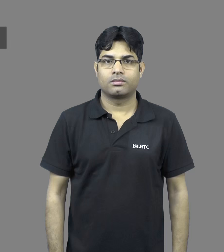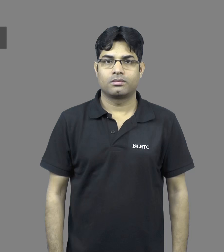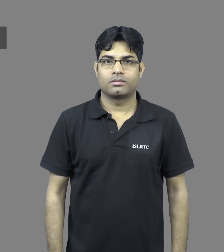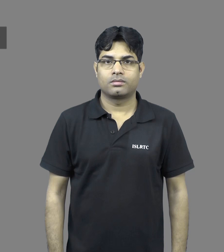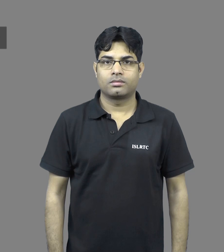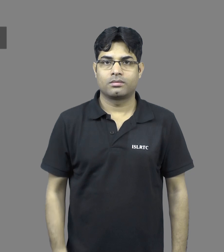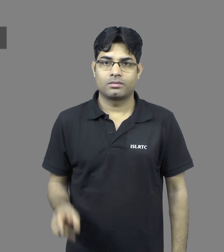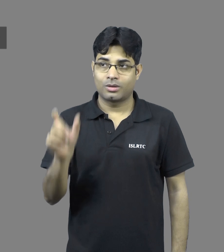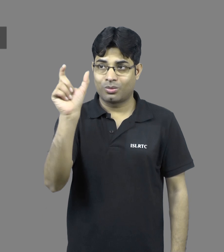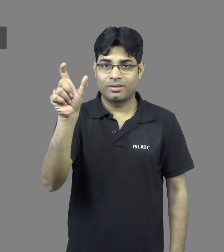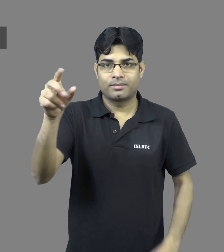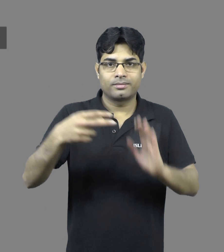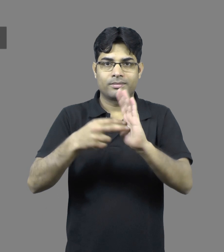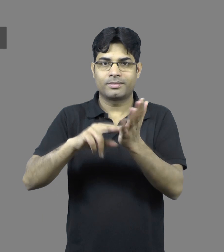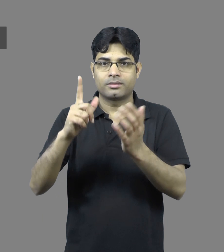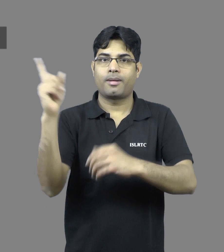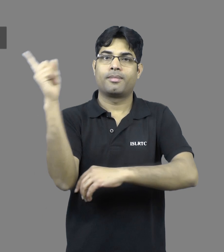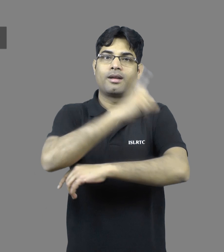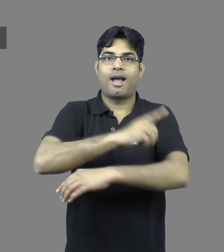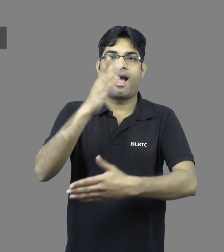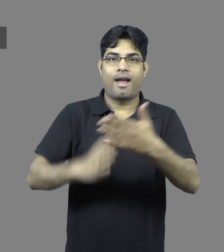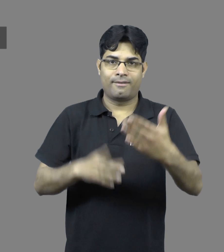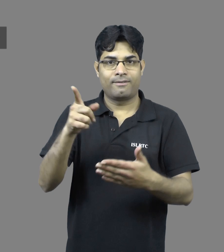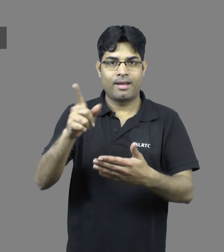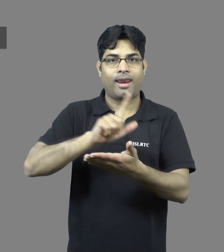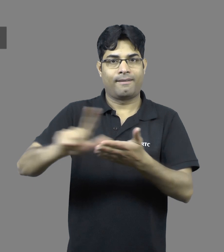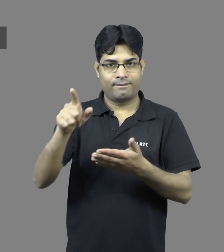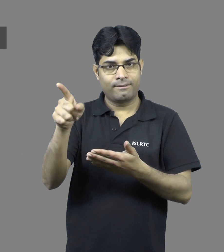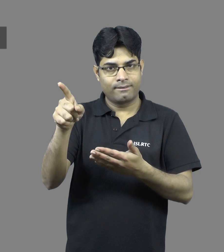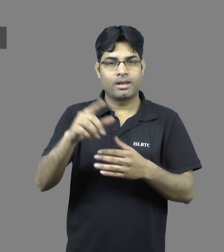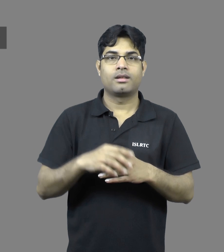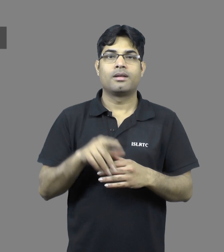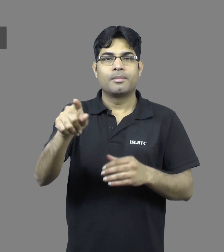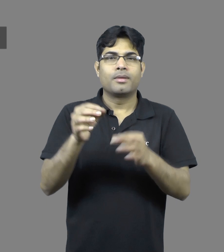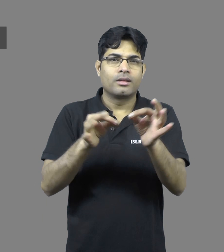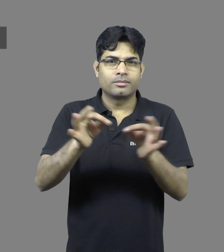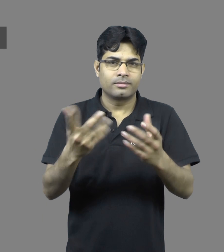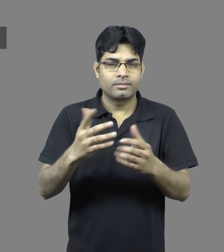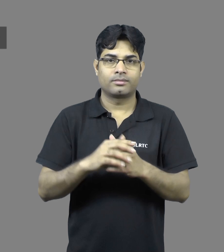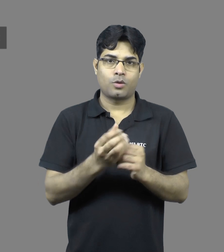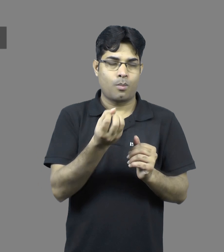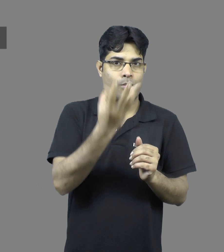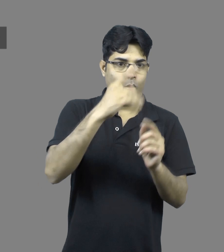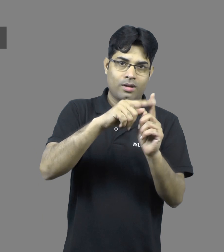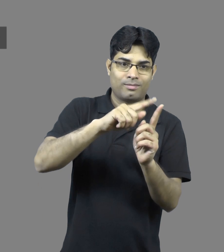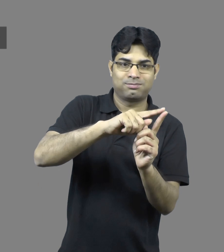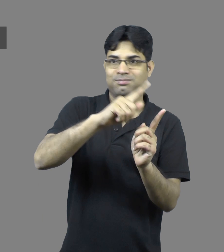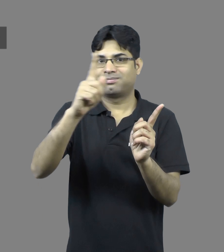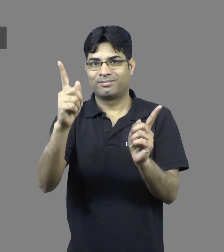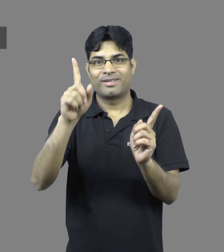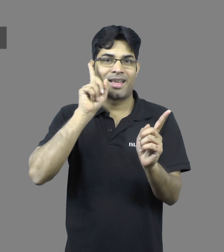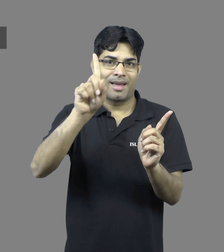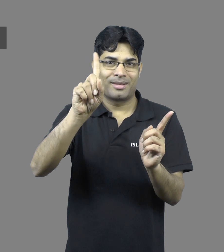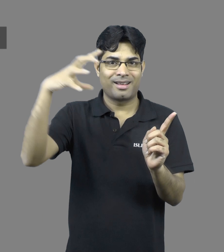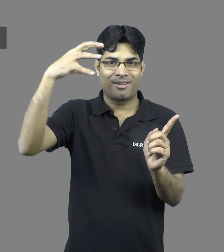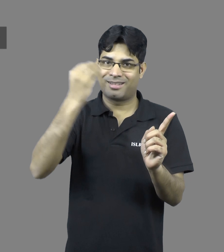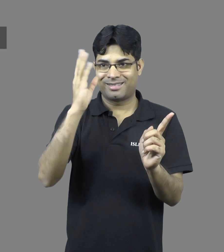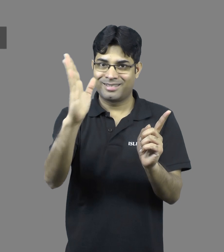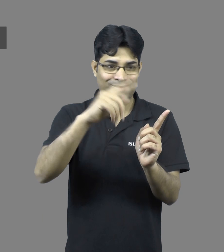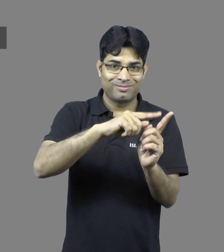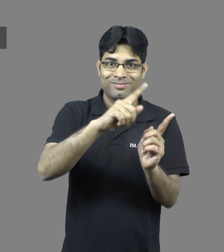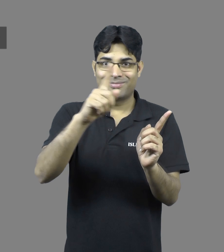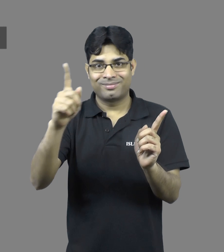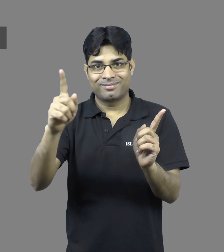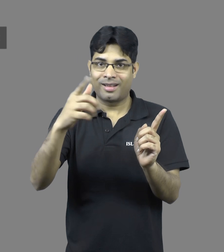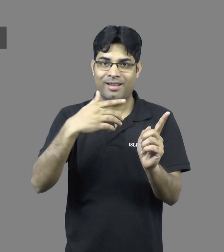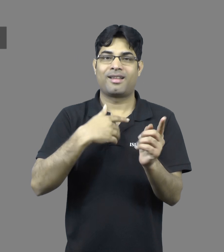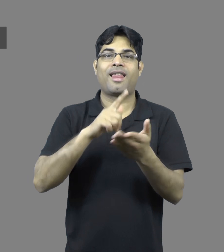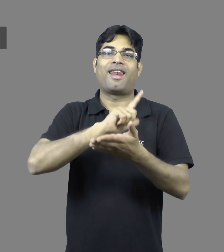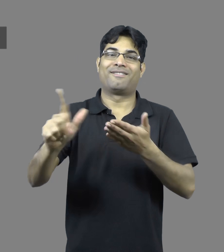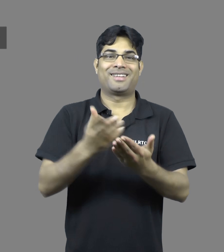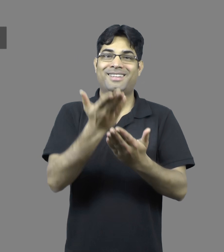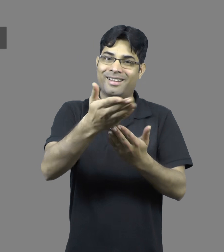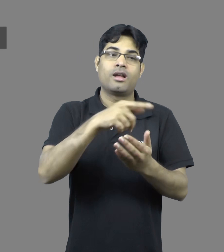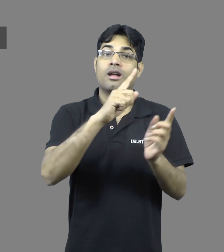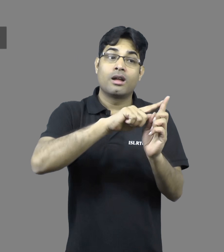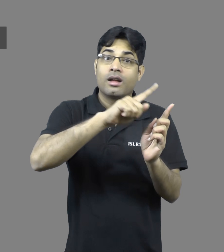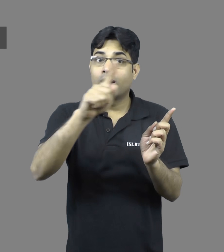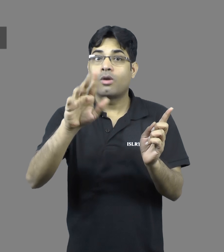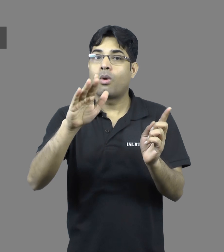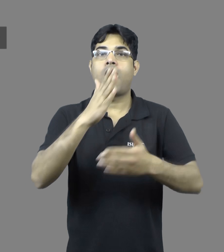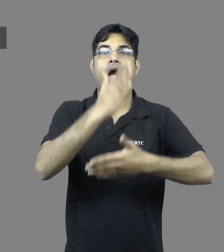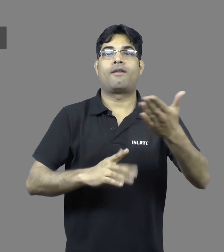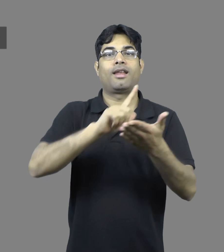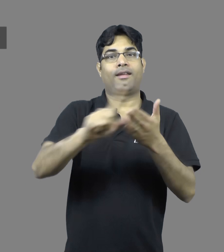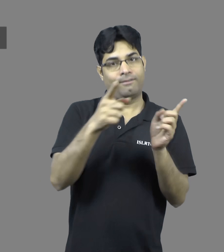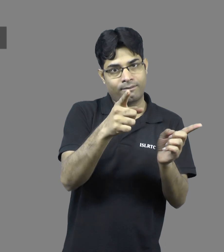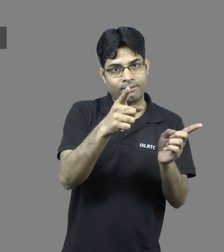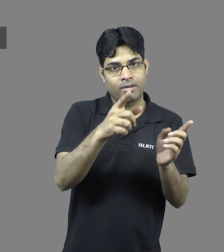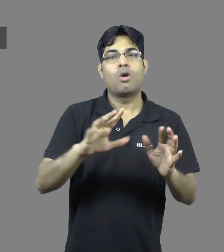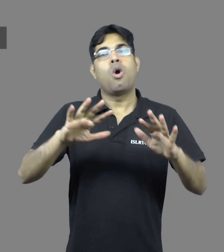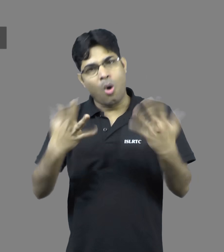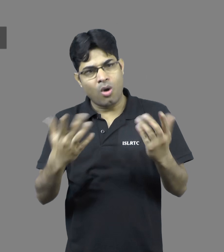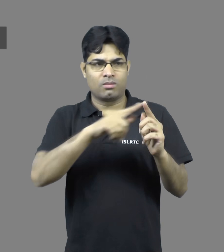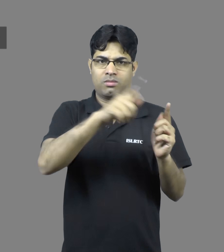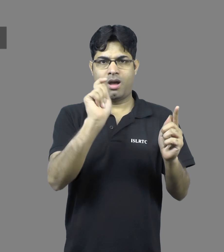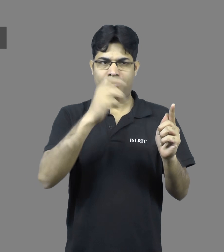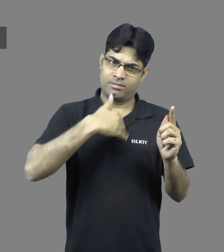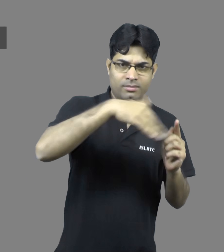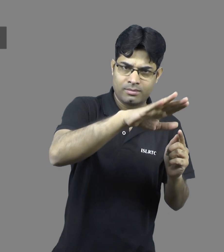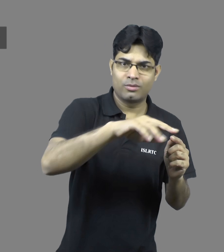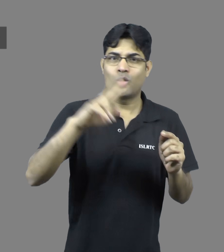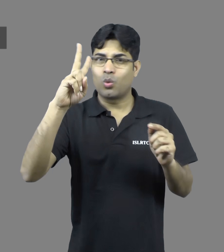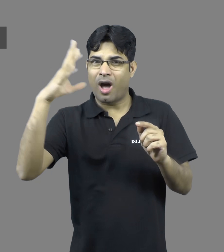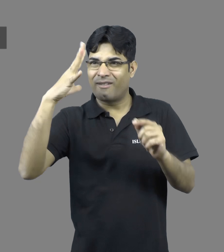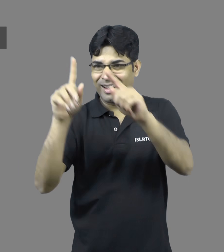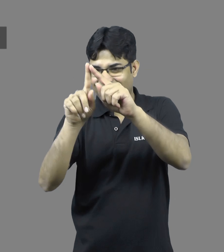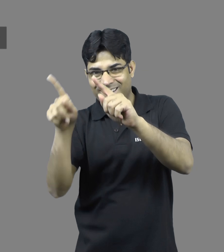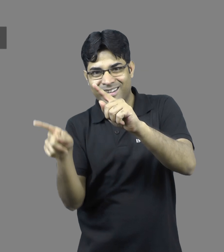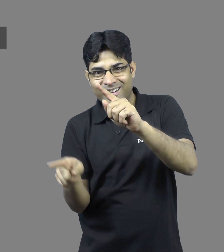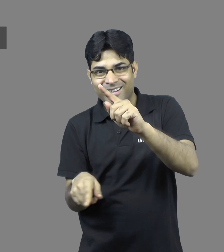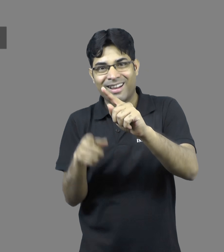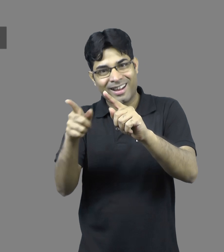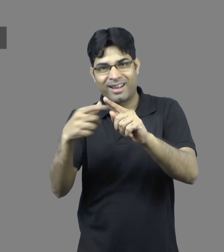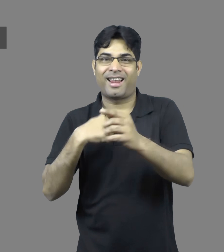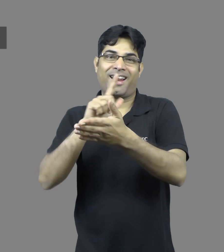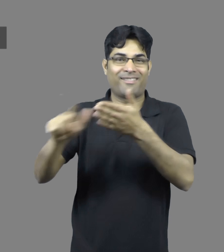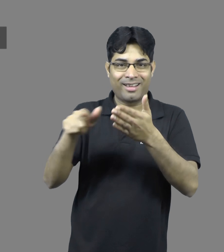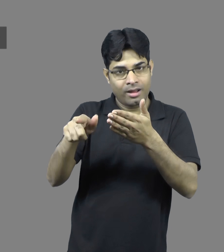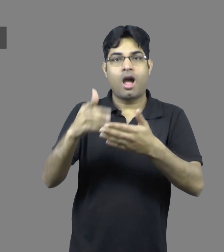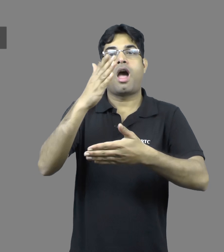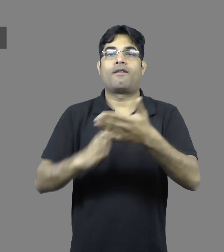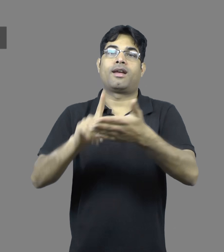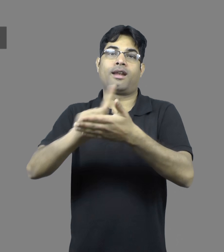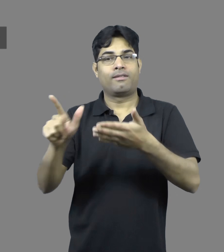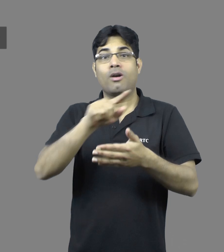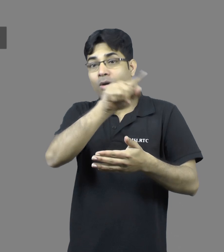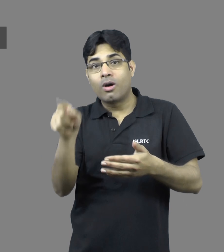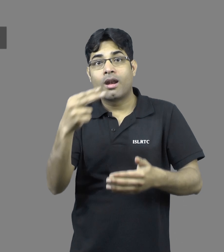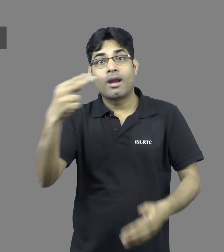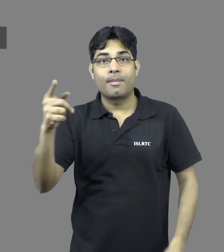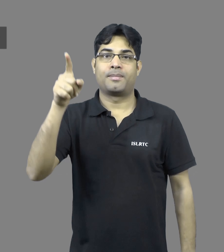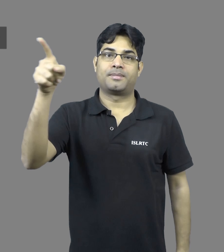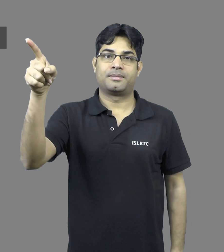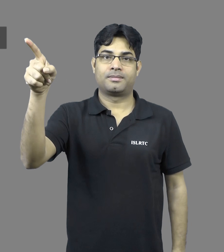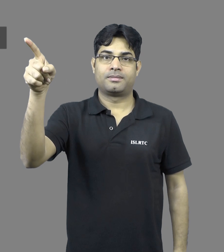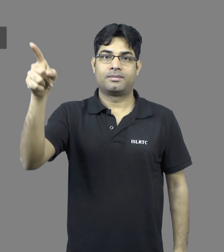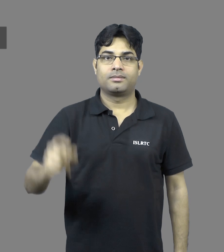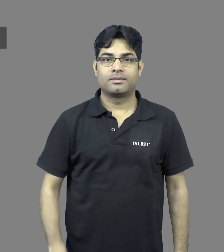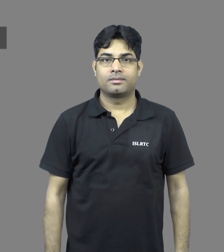Half Day Leave